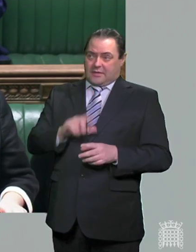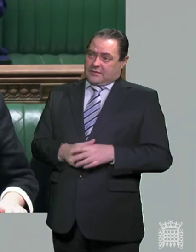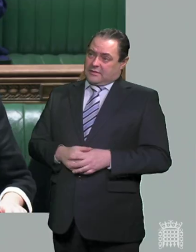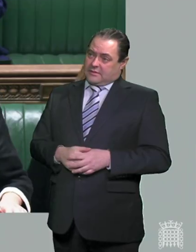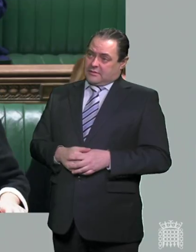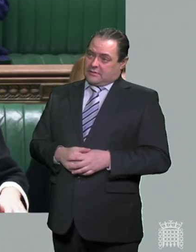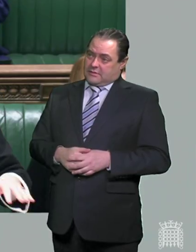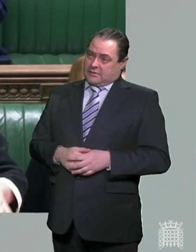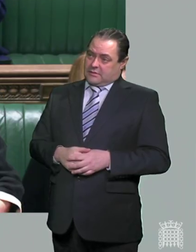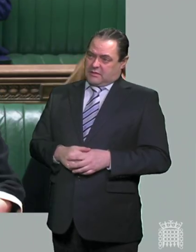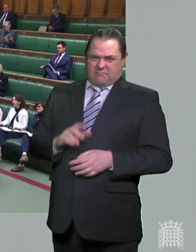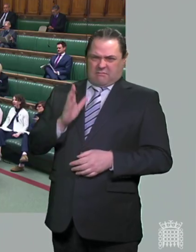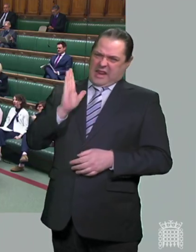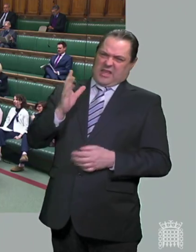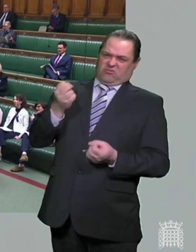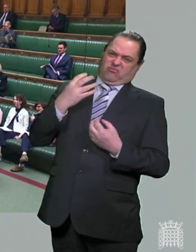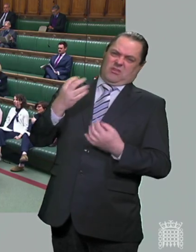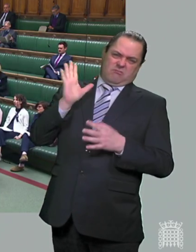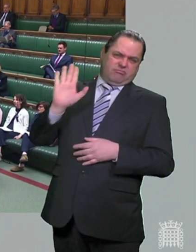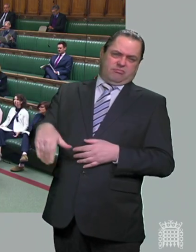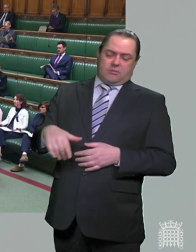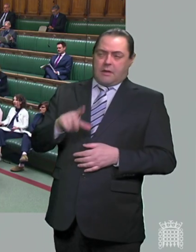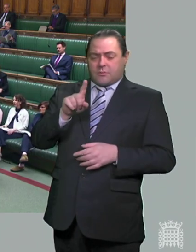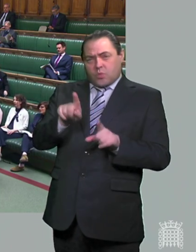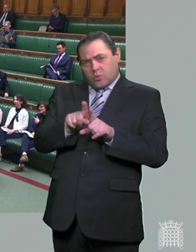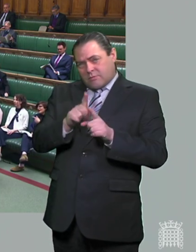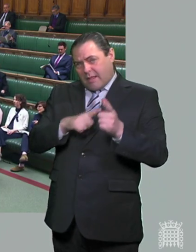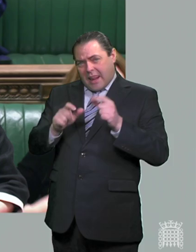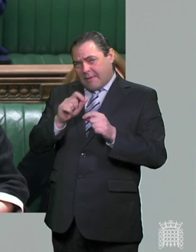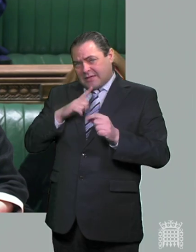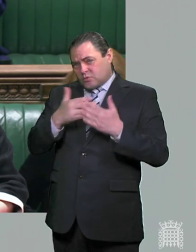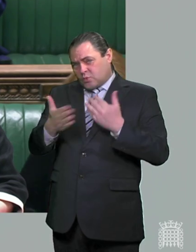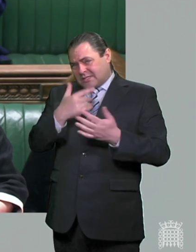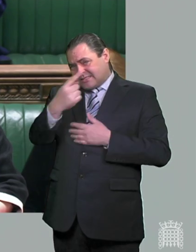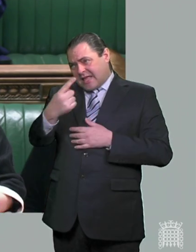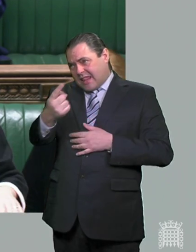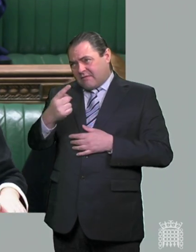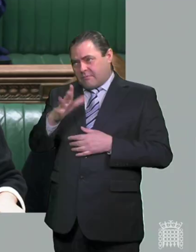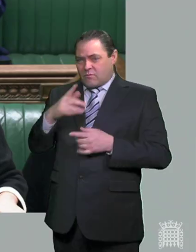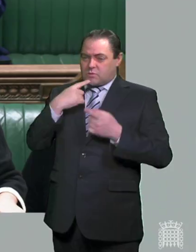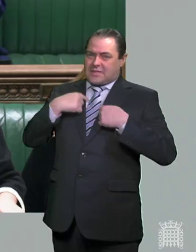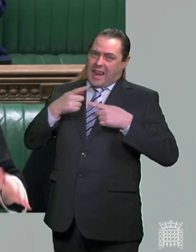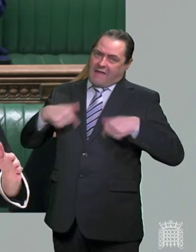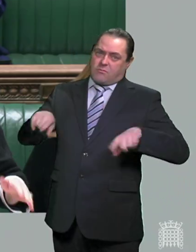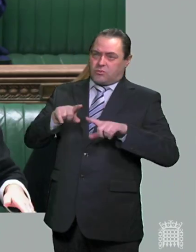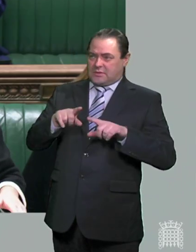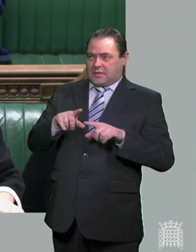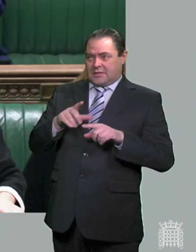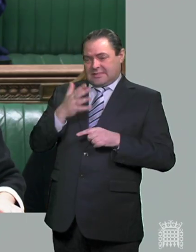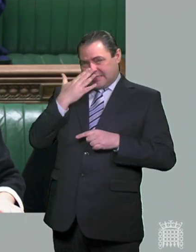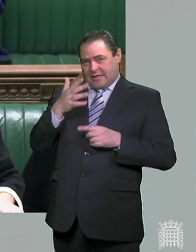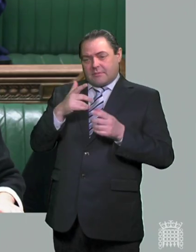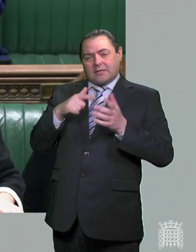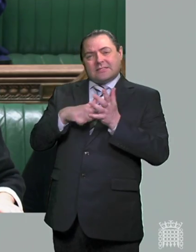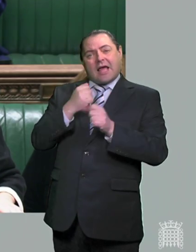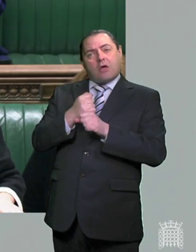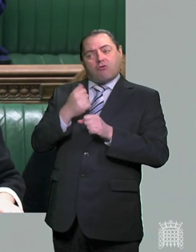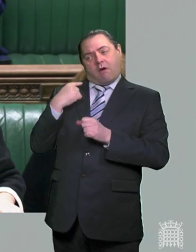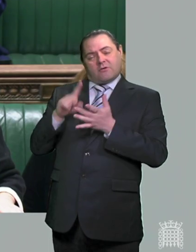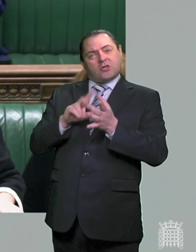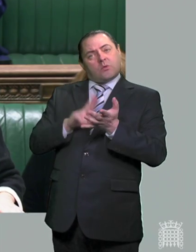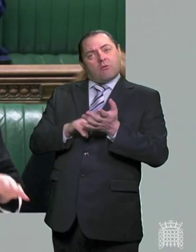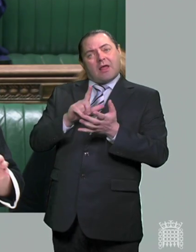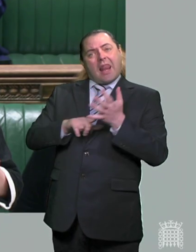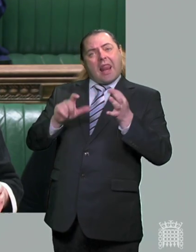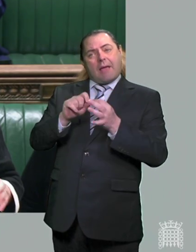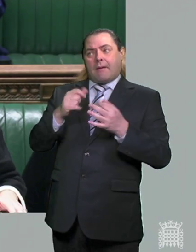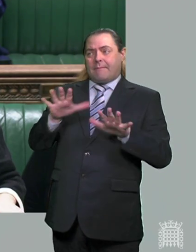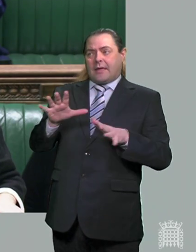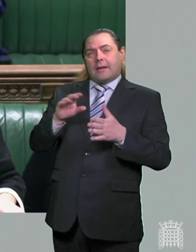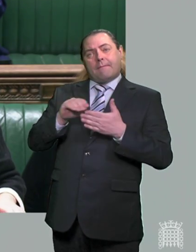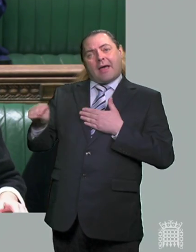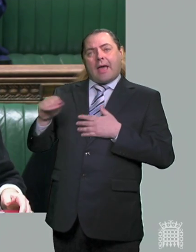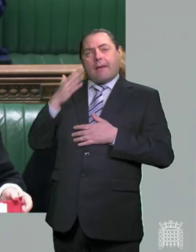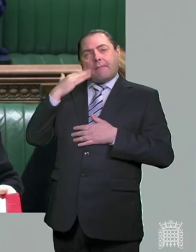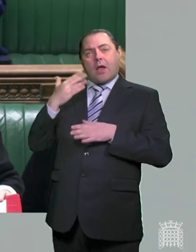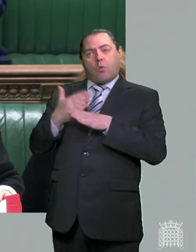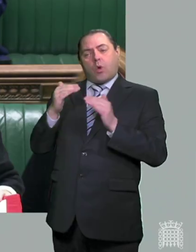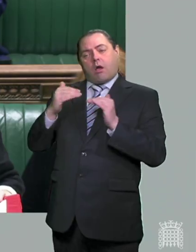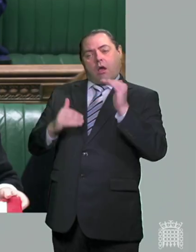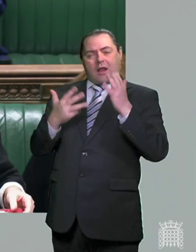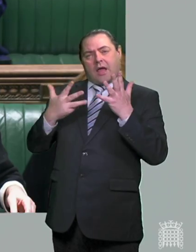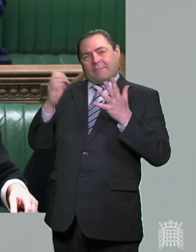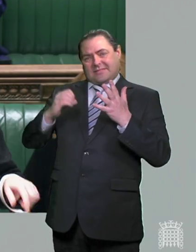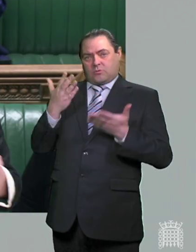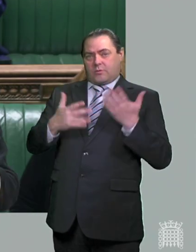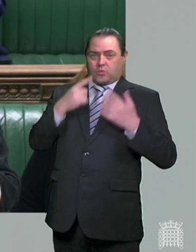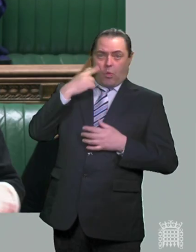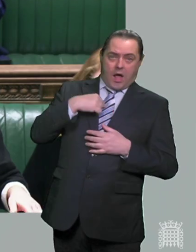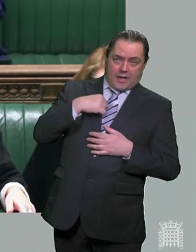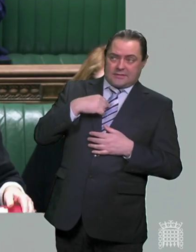We will not take any lectures from the Labour party; perhaps it needs to get its own house in order before lecturing the rest of the country, because according to The Daily Telegraph in January, the Labour party paid its black workers 9% less than its white workers.